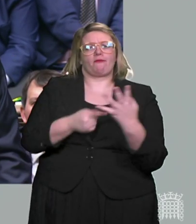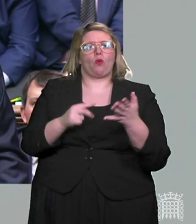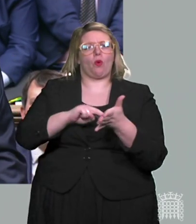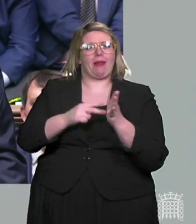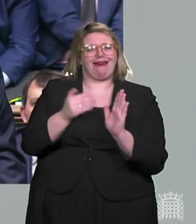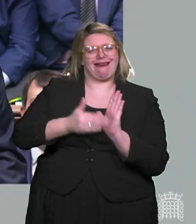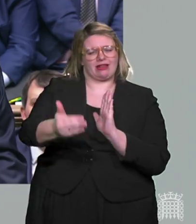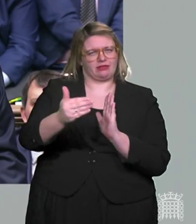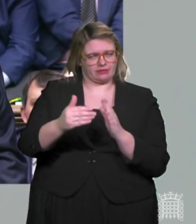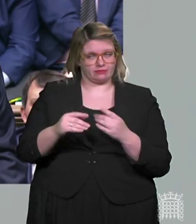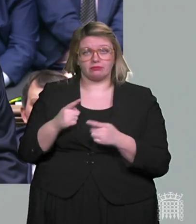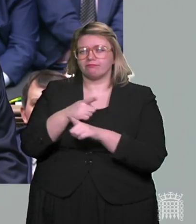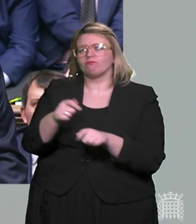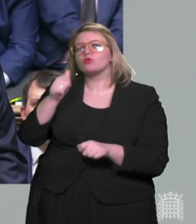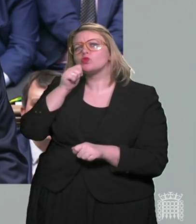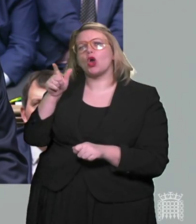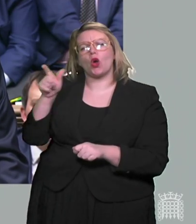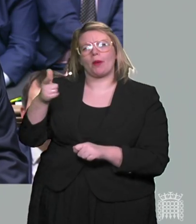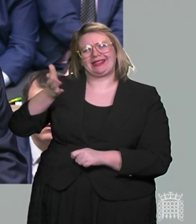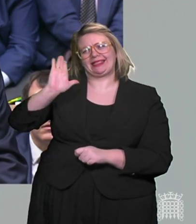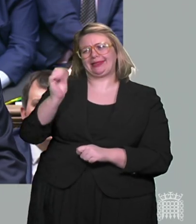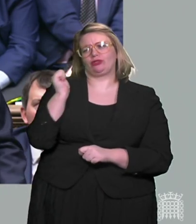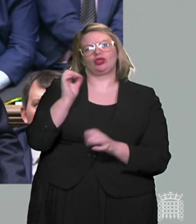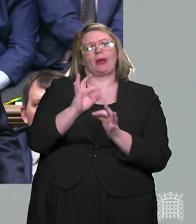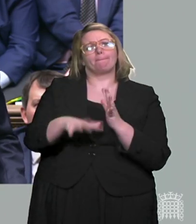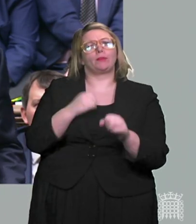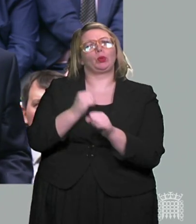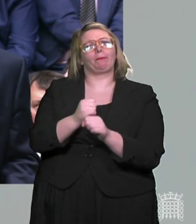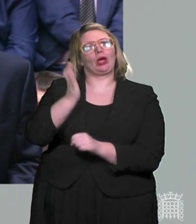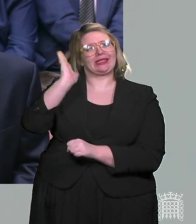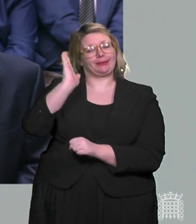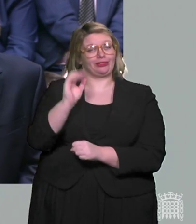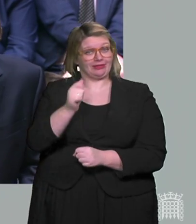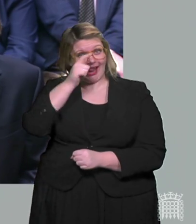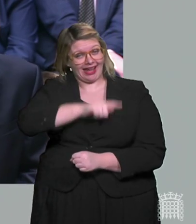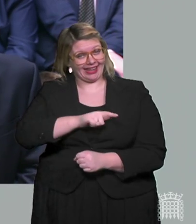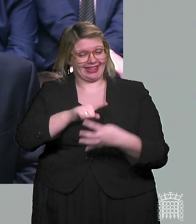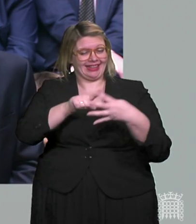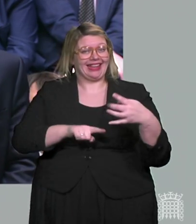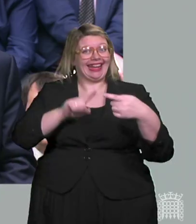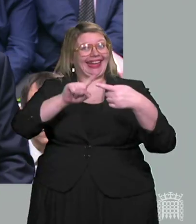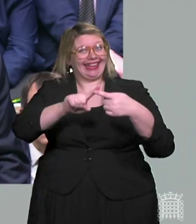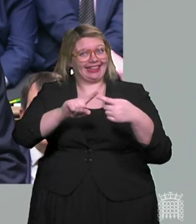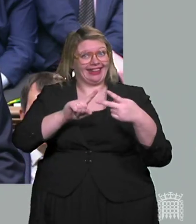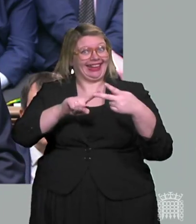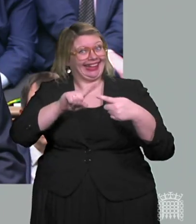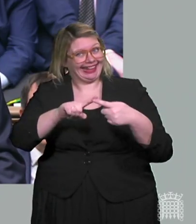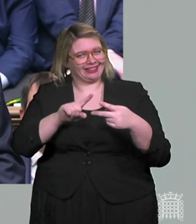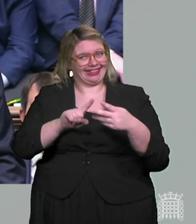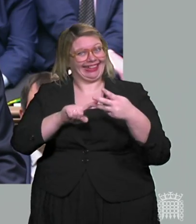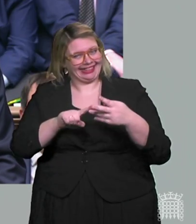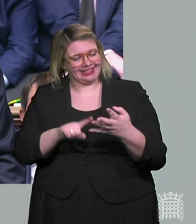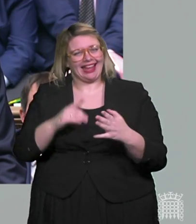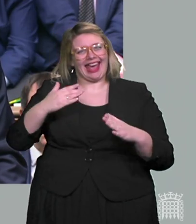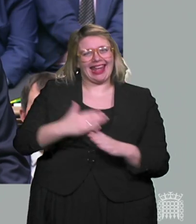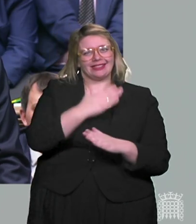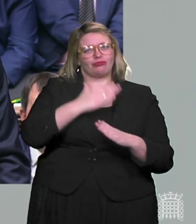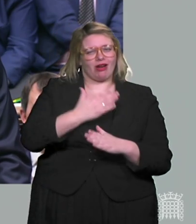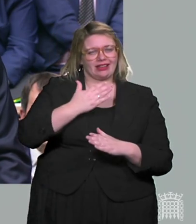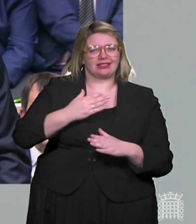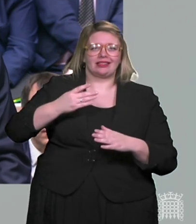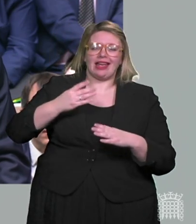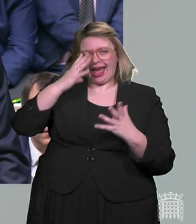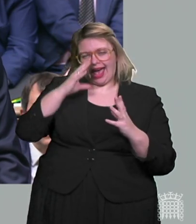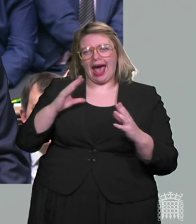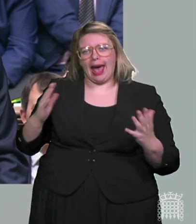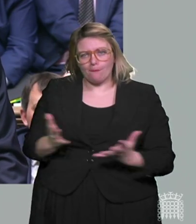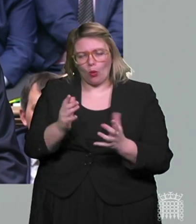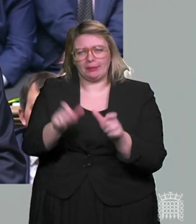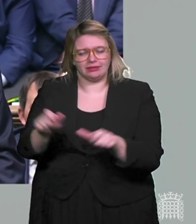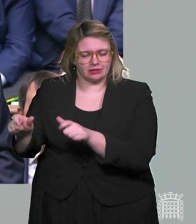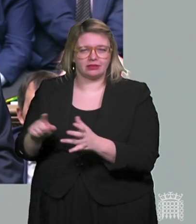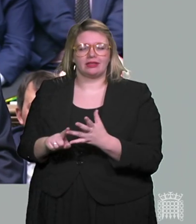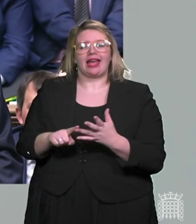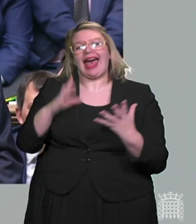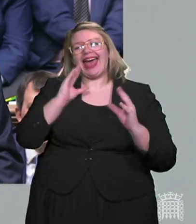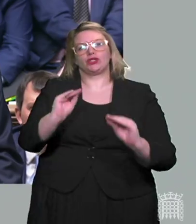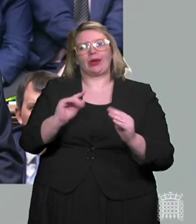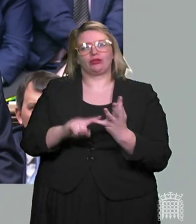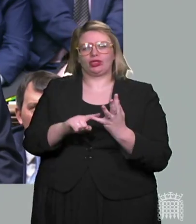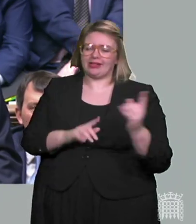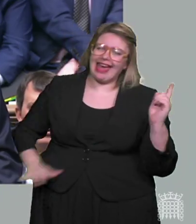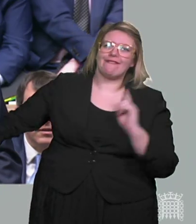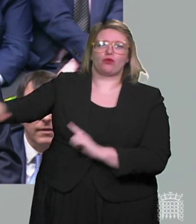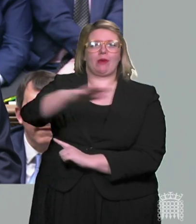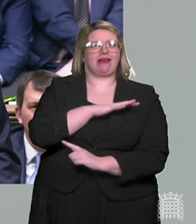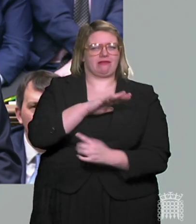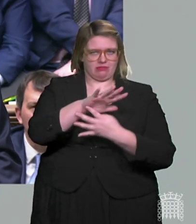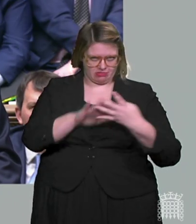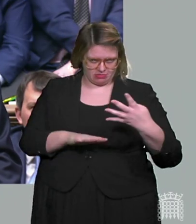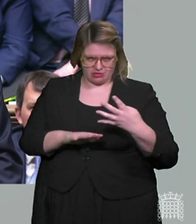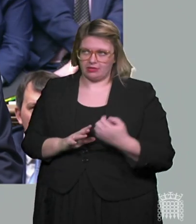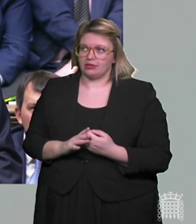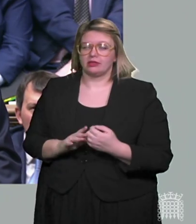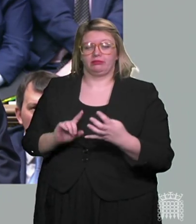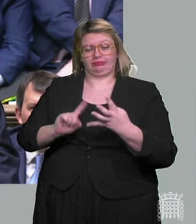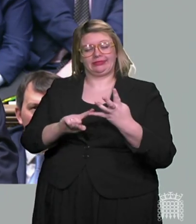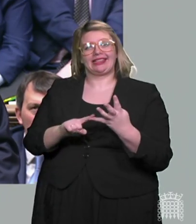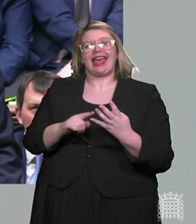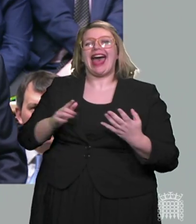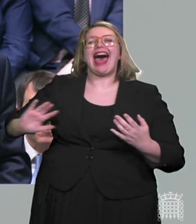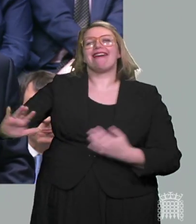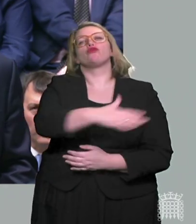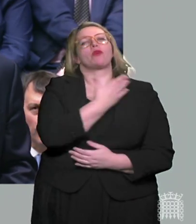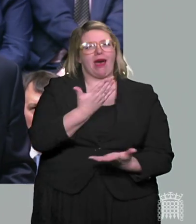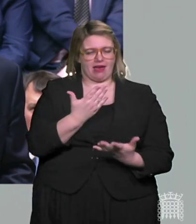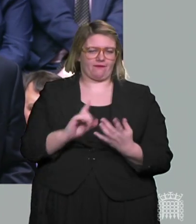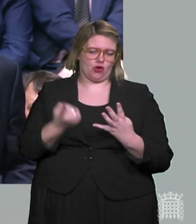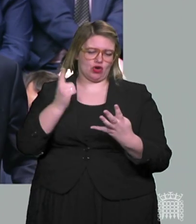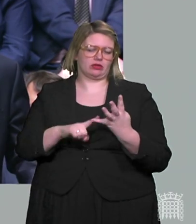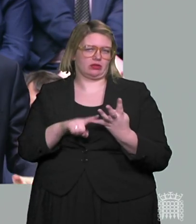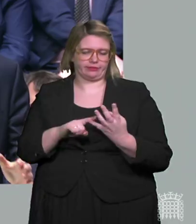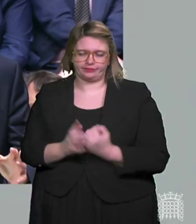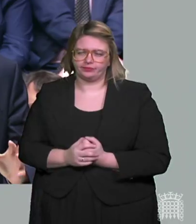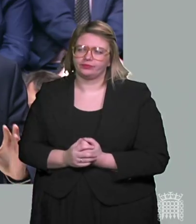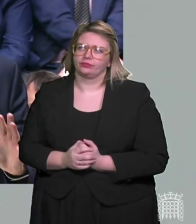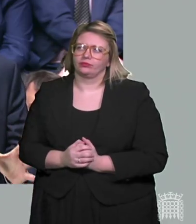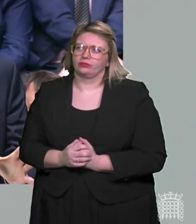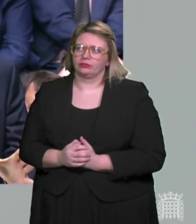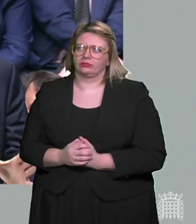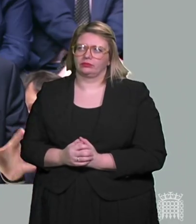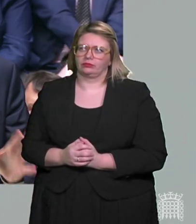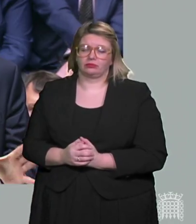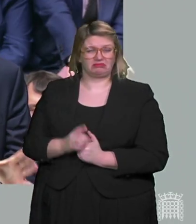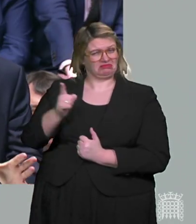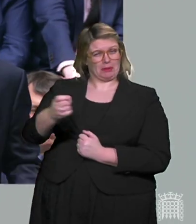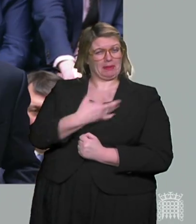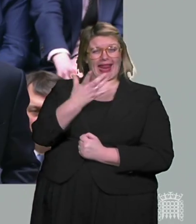As colleagues will know from my Bloomberg speech, they all conveniently start with the letter E: enterprise, employment, education and everywhere.